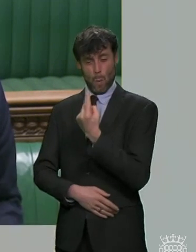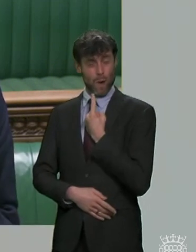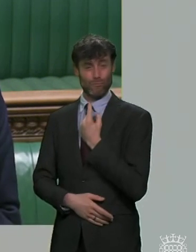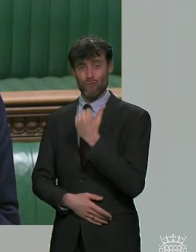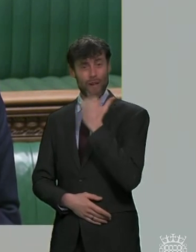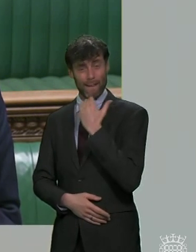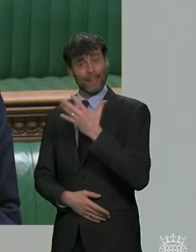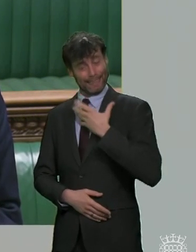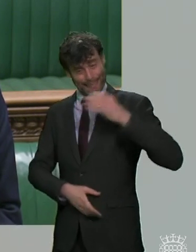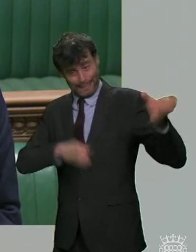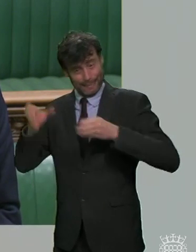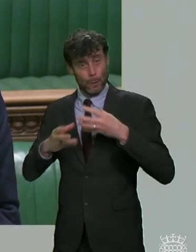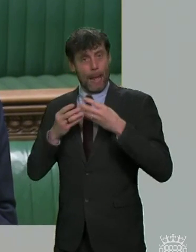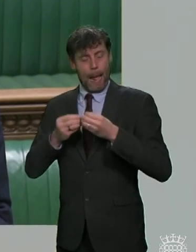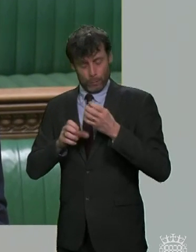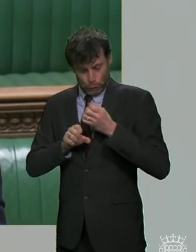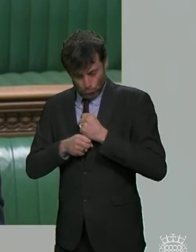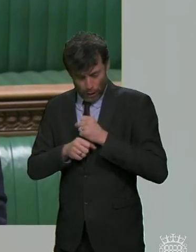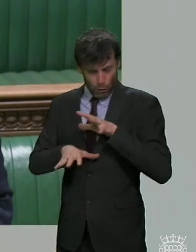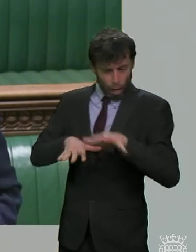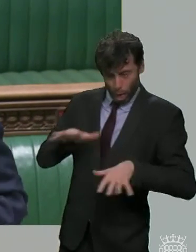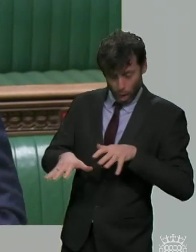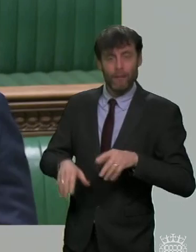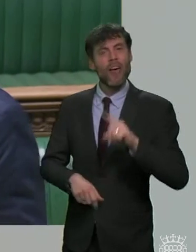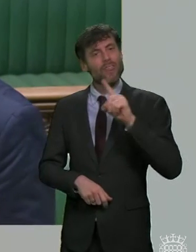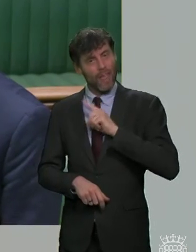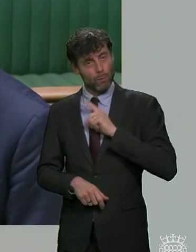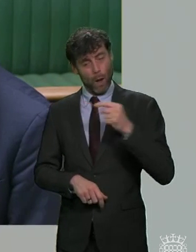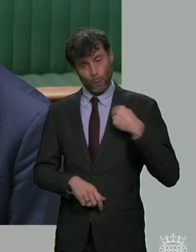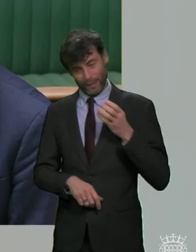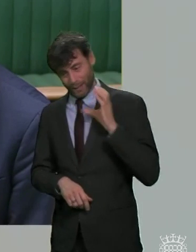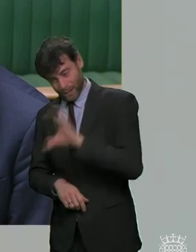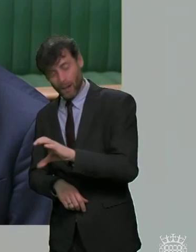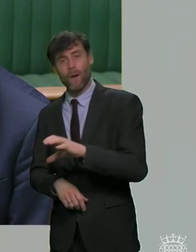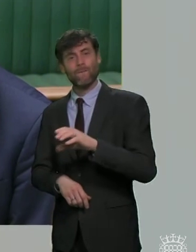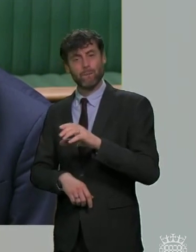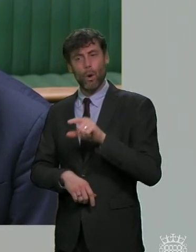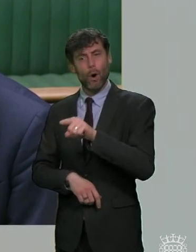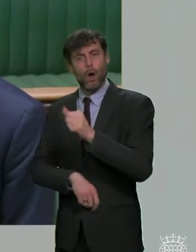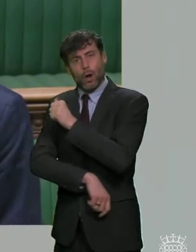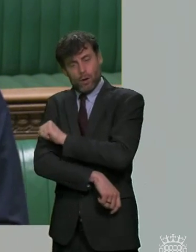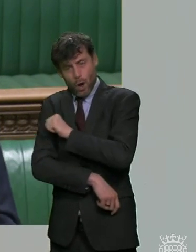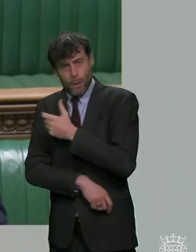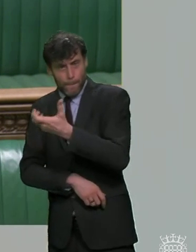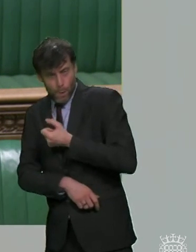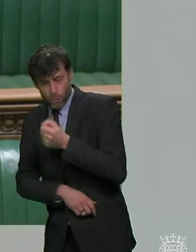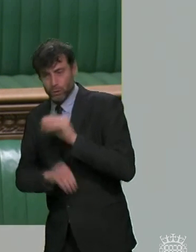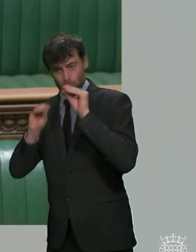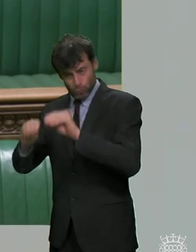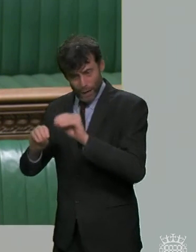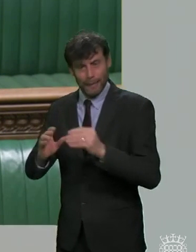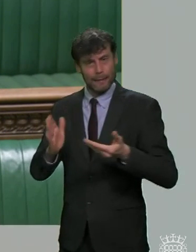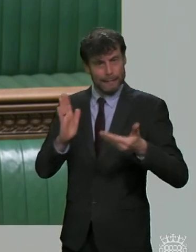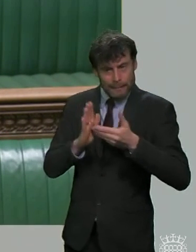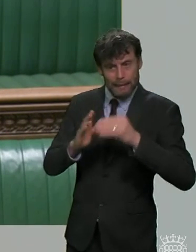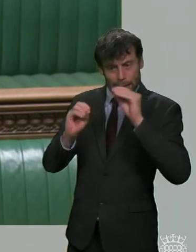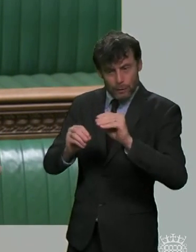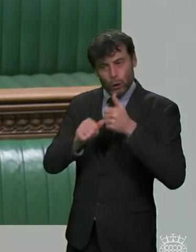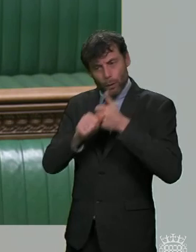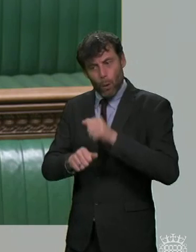That is why we have provided another £5,000 in bursaries for nurses and another £3,000 to help with the particular costs of training and with childcare.